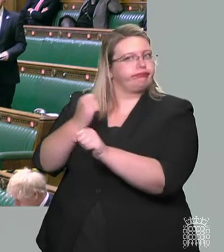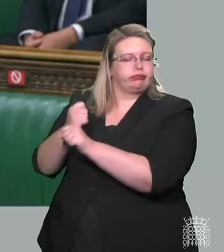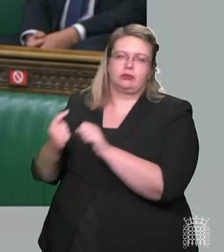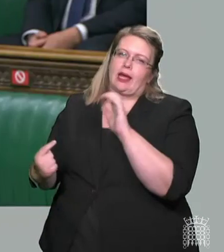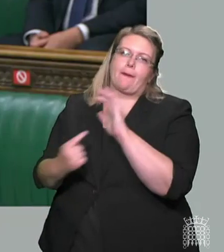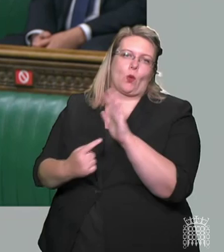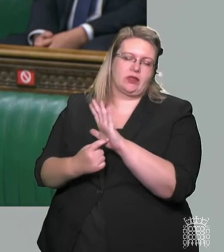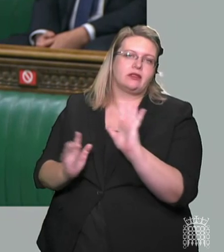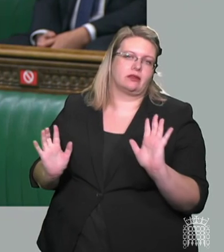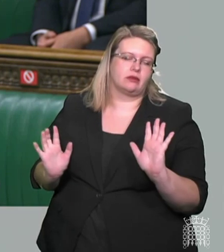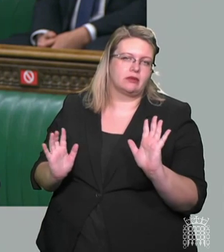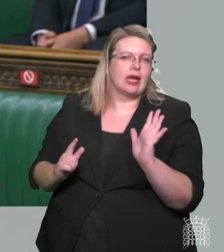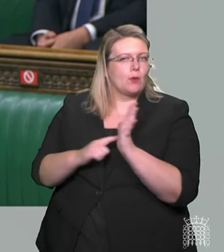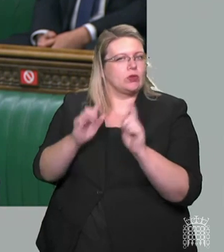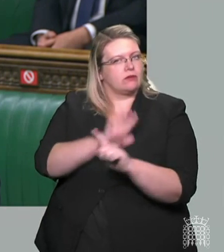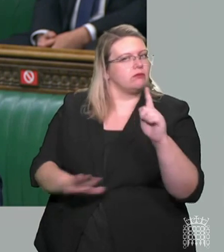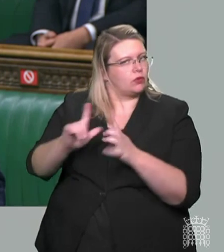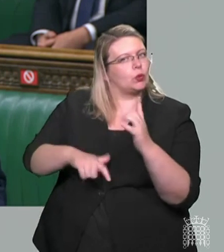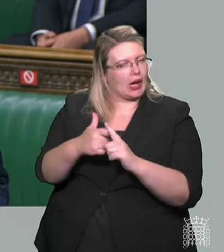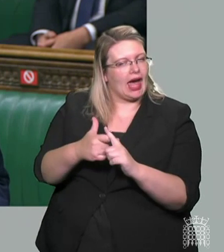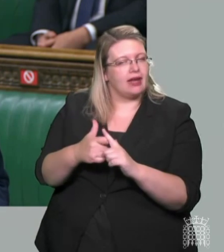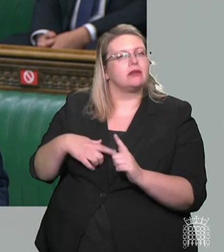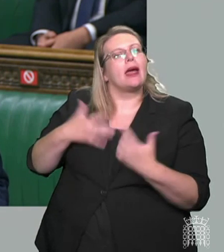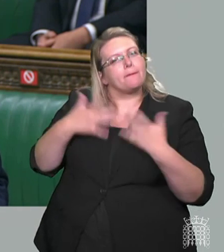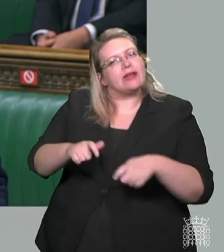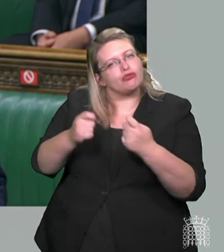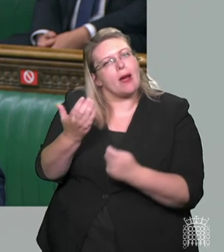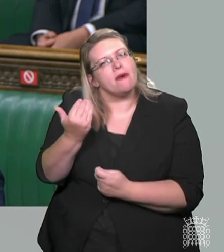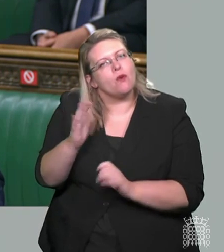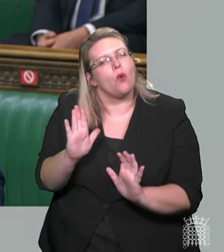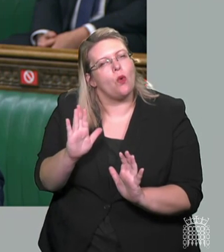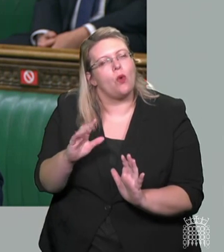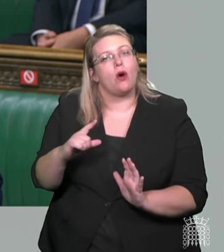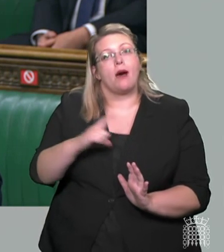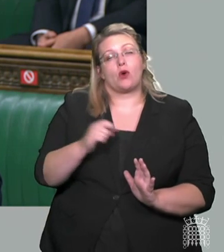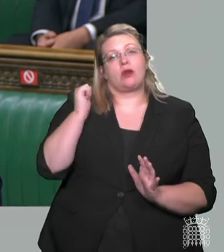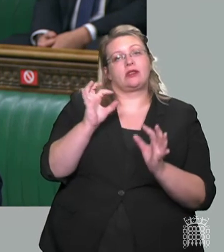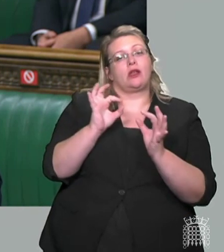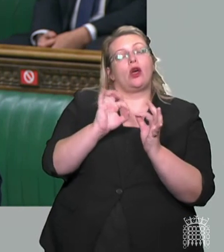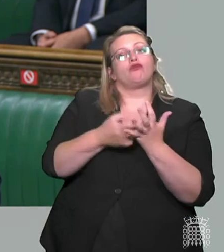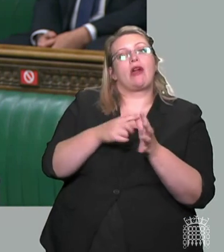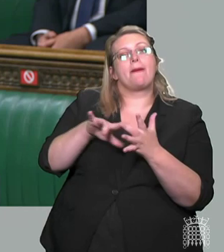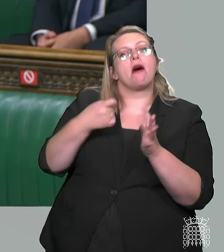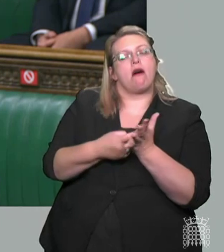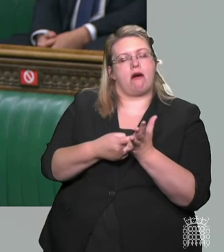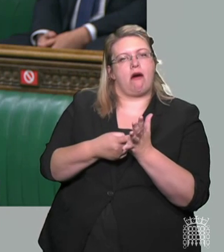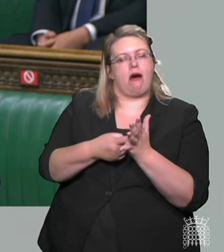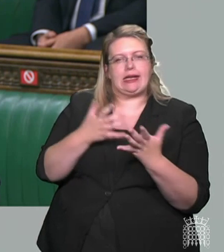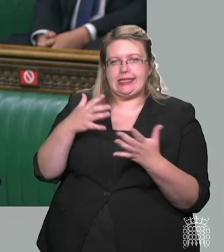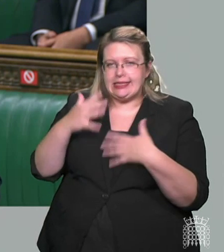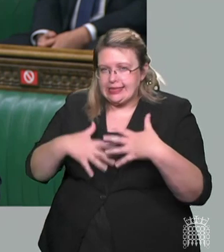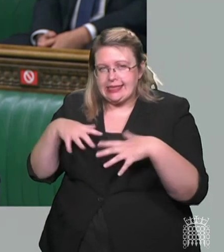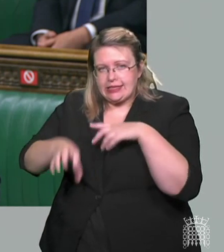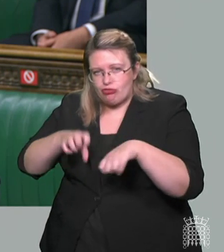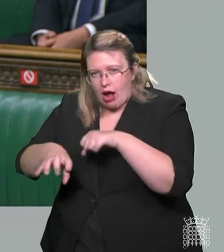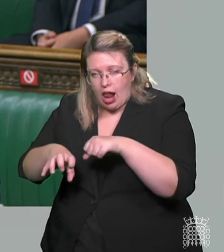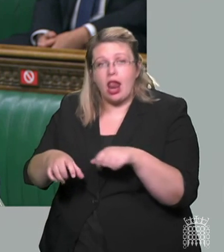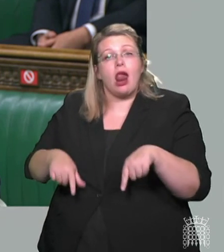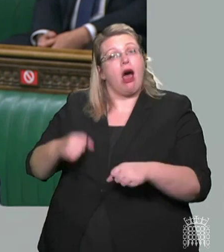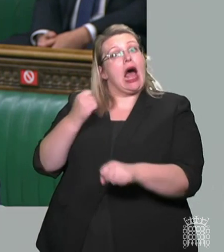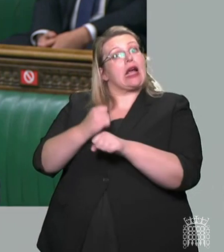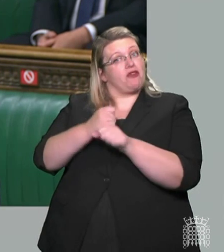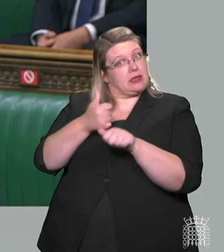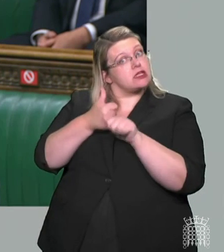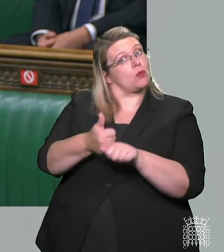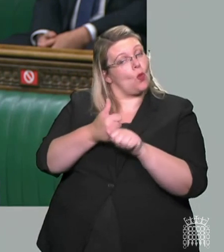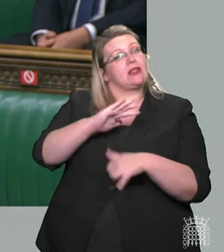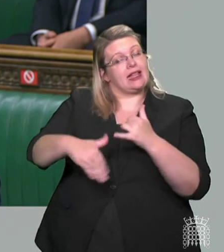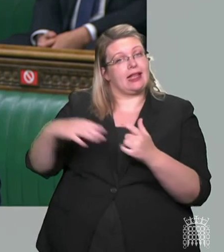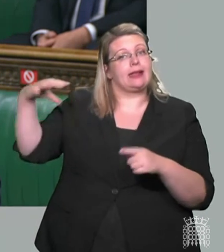Those are not just my words but the words of the Prime Minister, and I know he means it because when Greybull went into administration this Government supported British Steel until a new buyer was found.